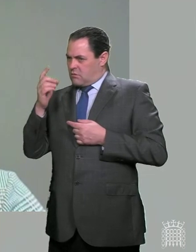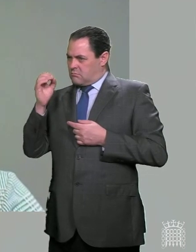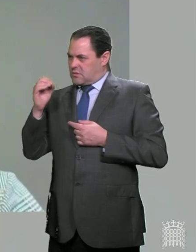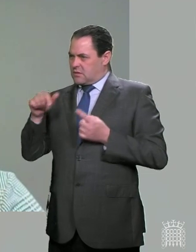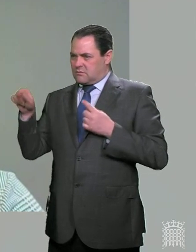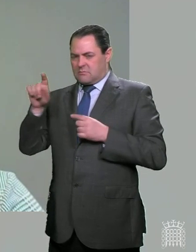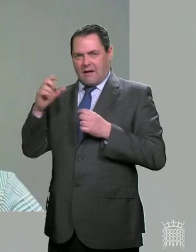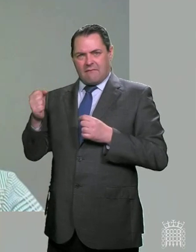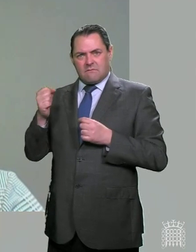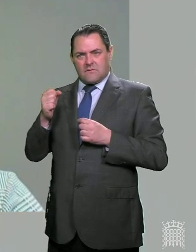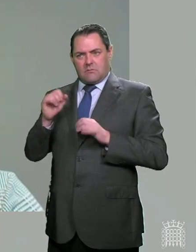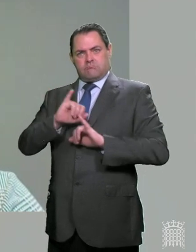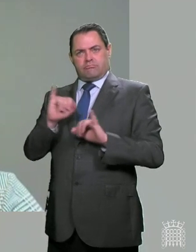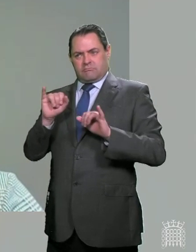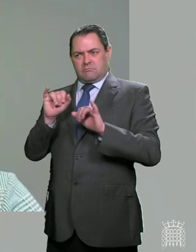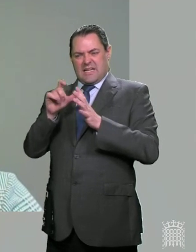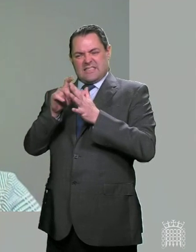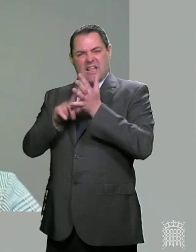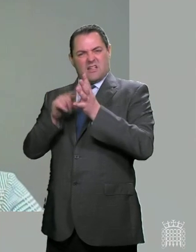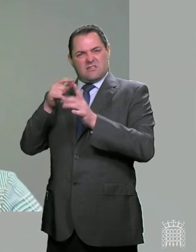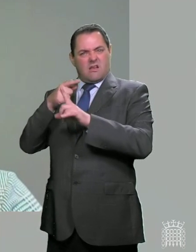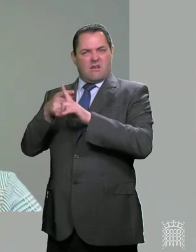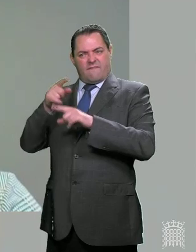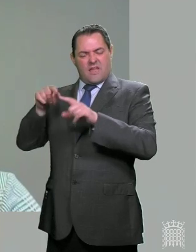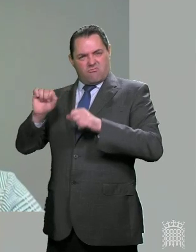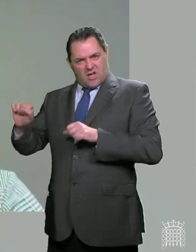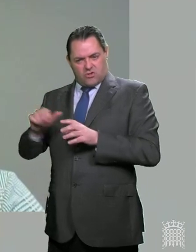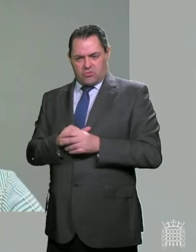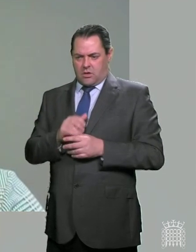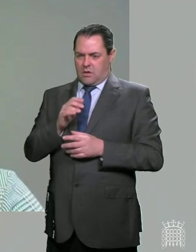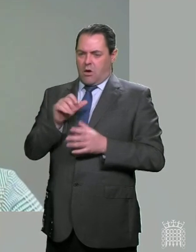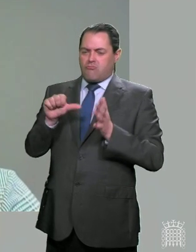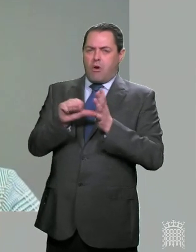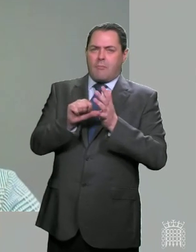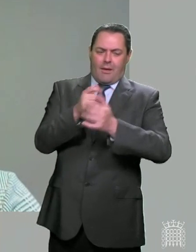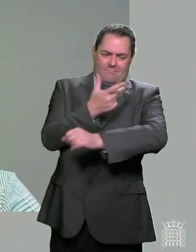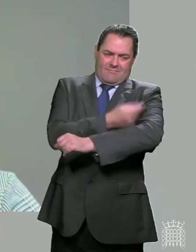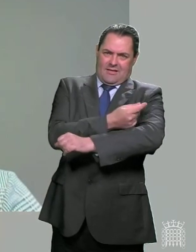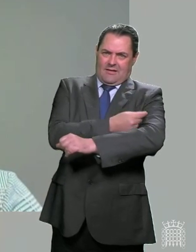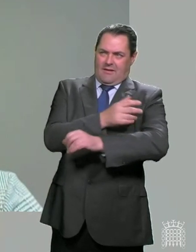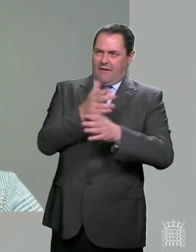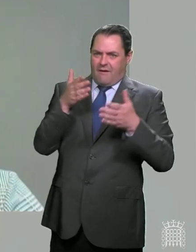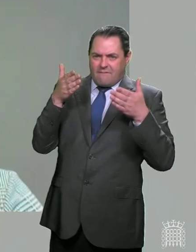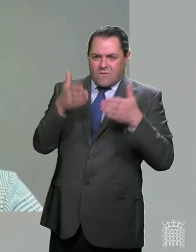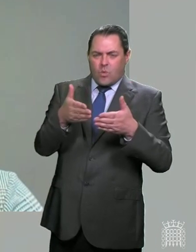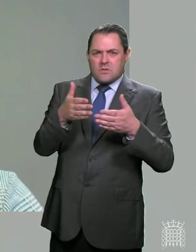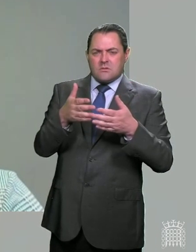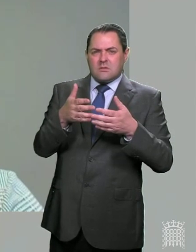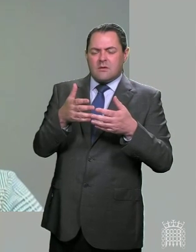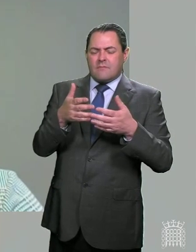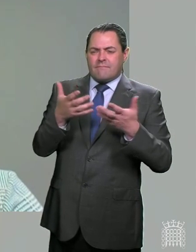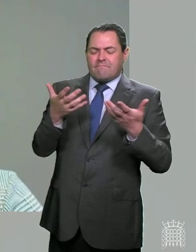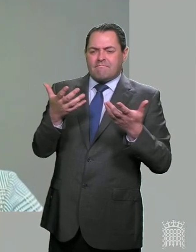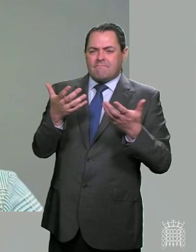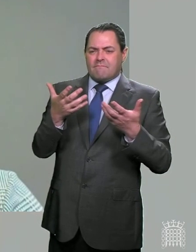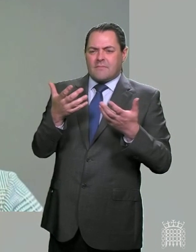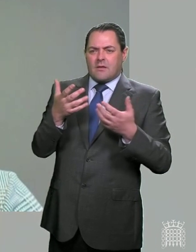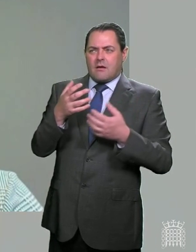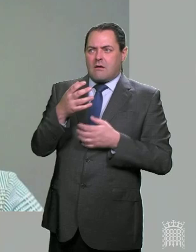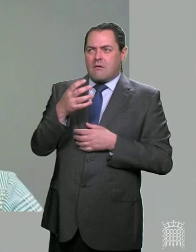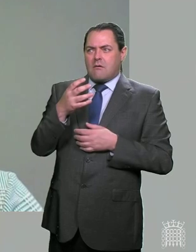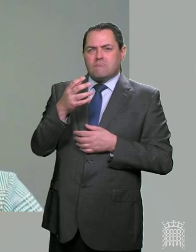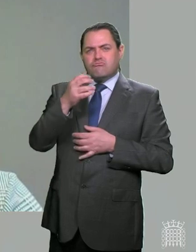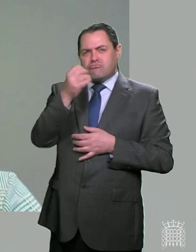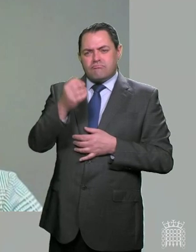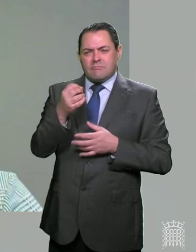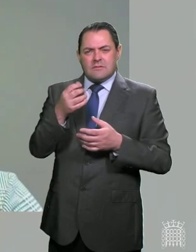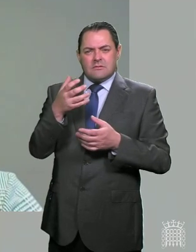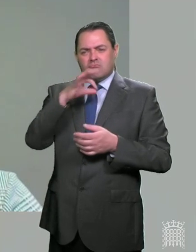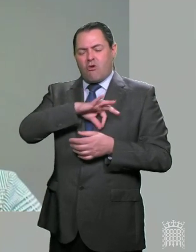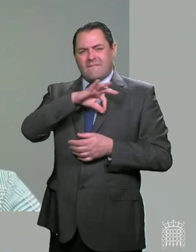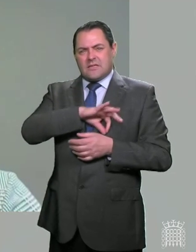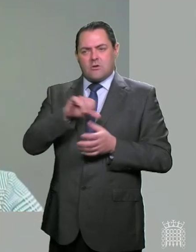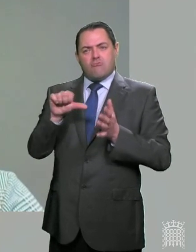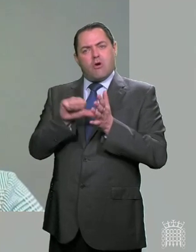The Prime Minister held his vaccine donation as putting people squarely above profit, but that is lousy in the face of the fact that intellectual property is driving global supply shortages.